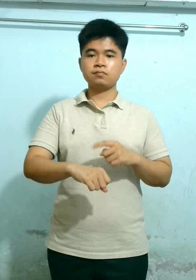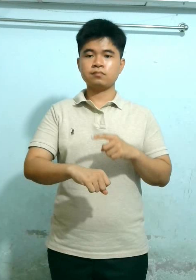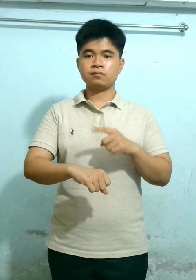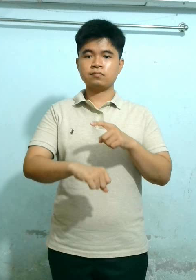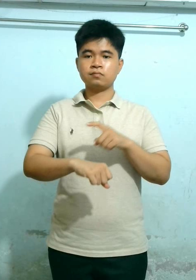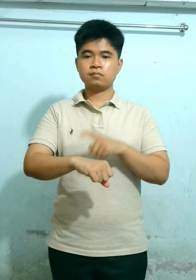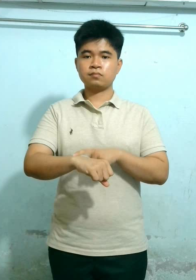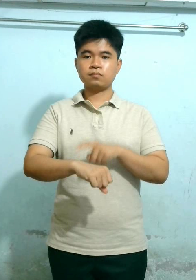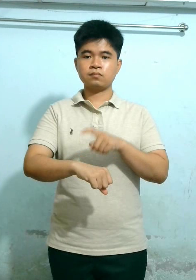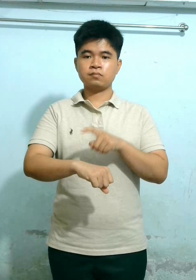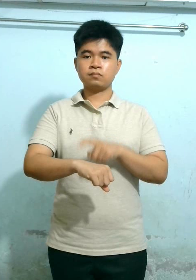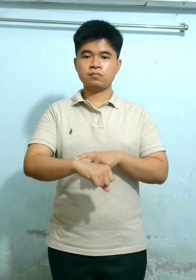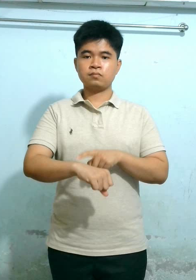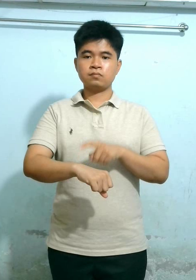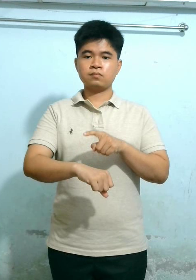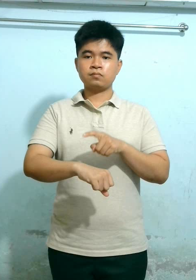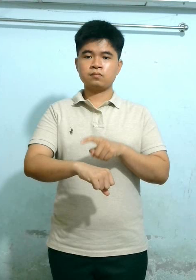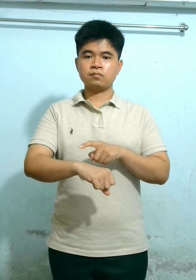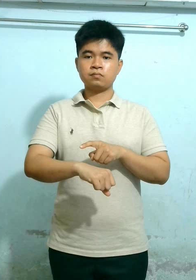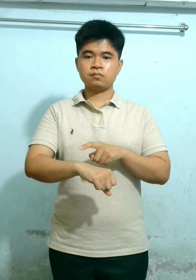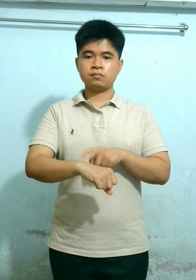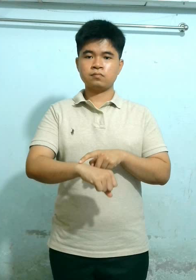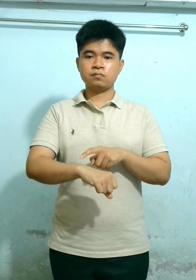gio